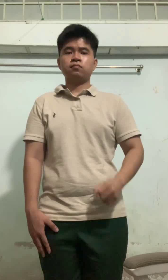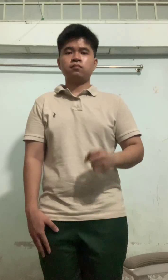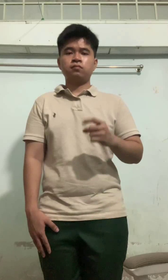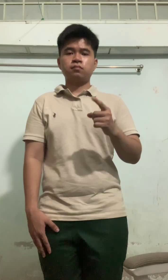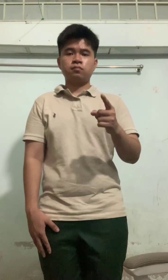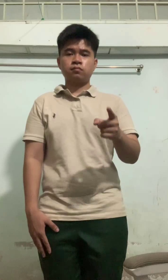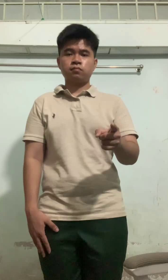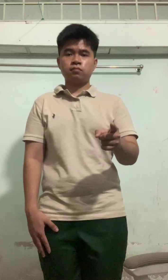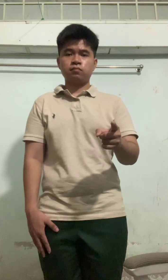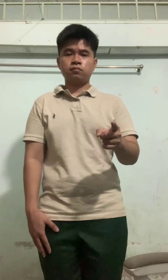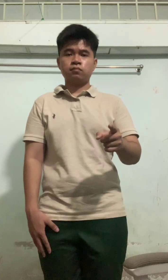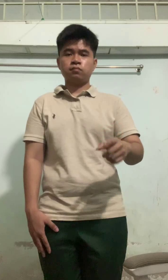ban